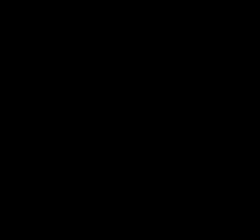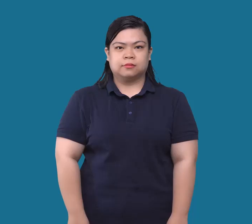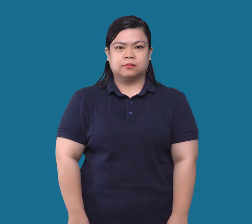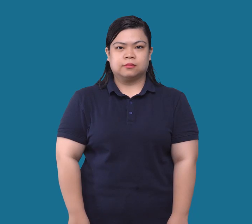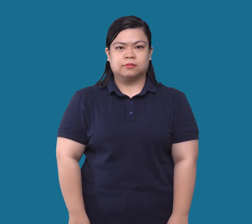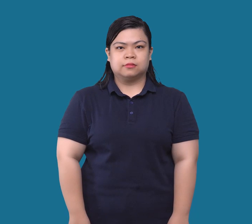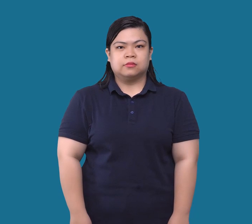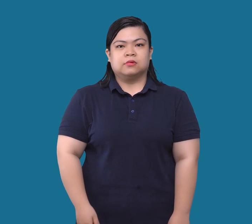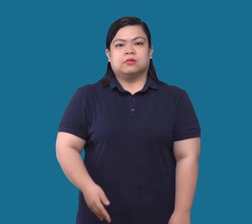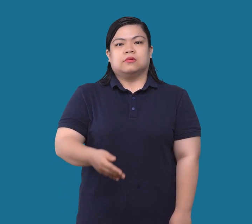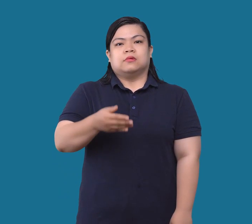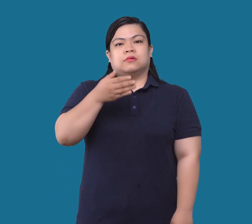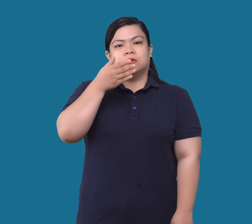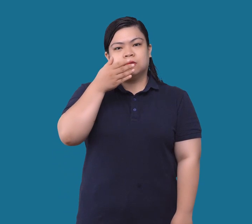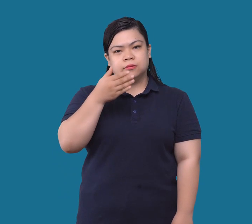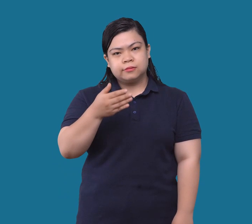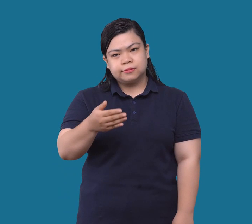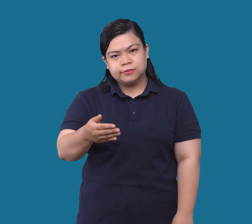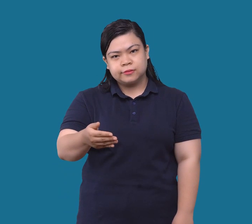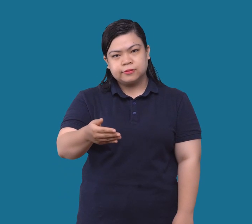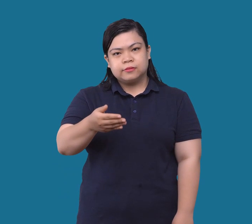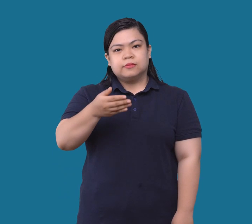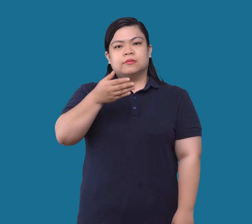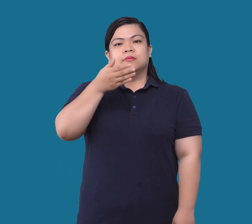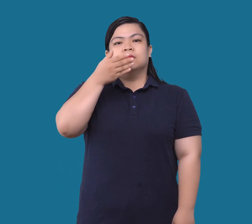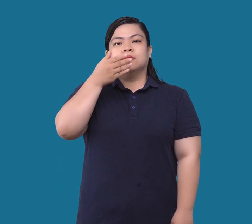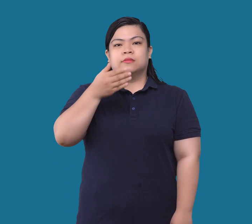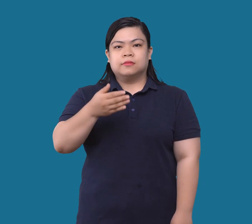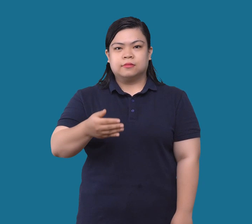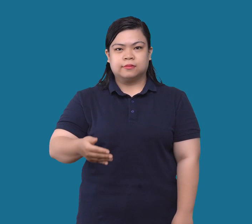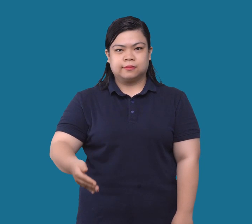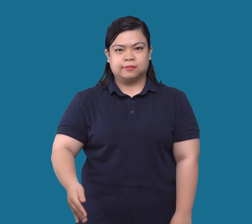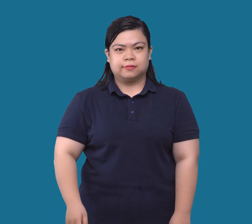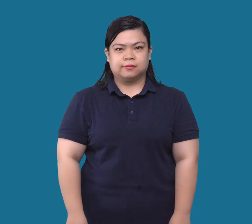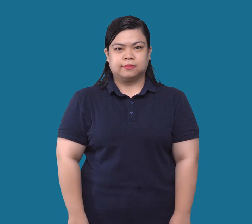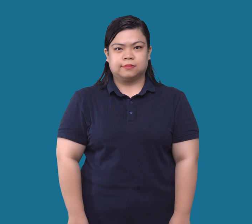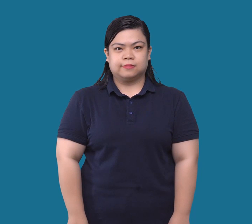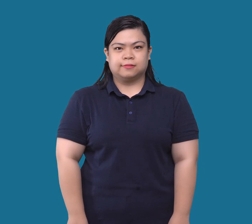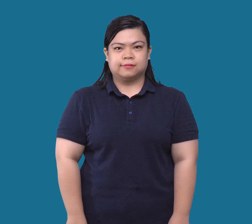thở